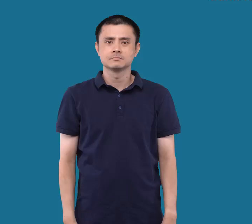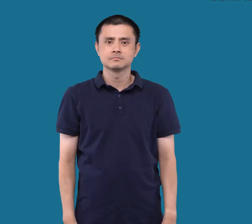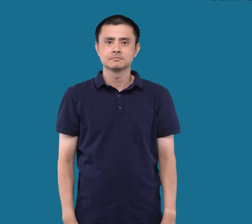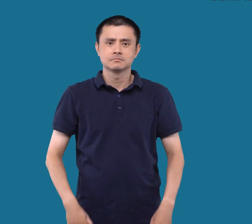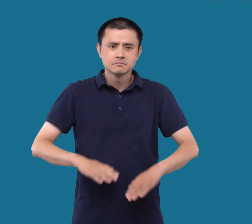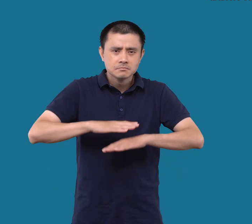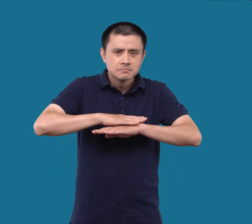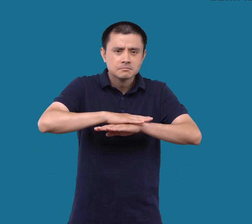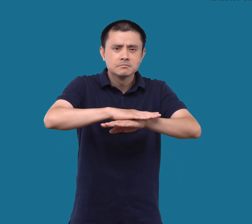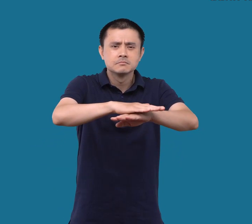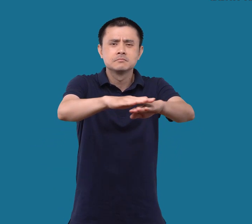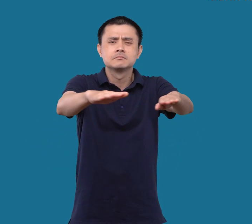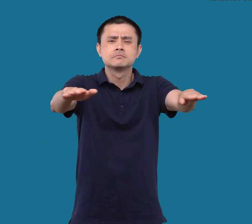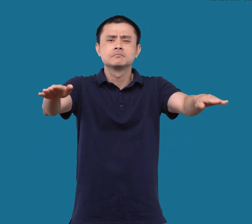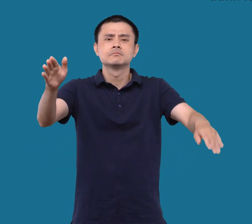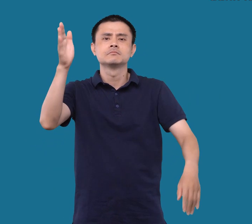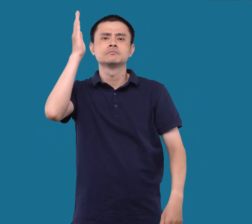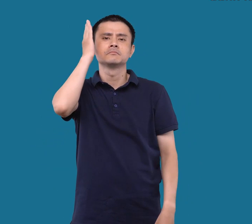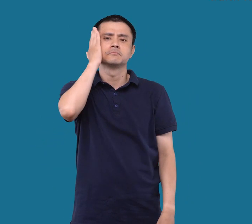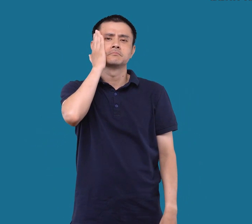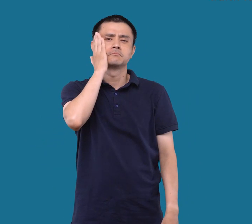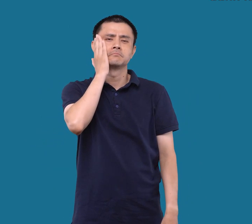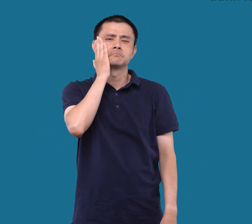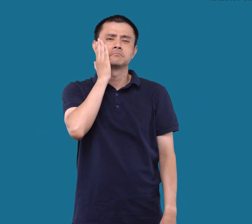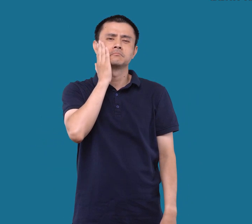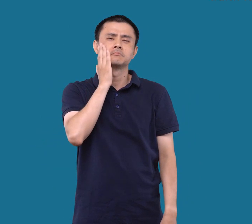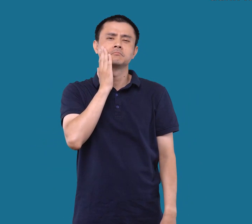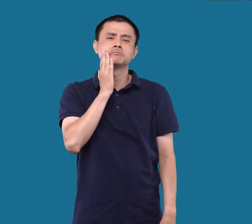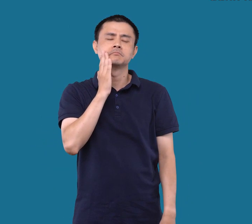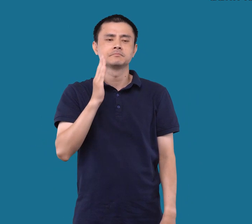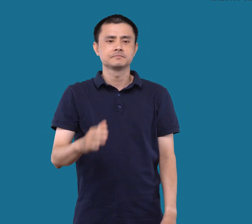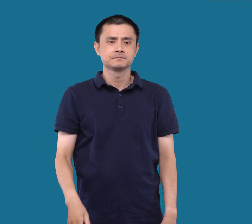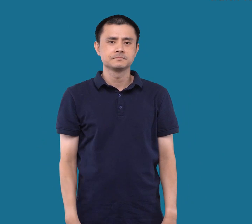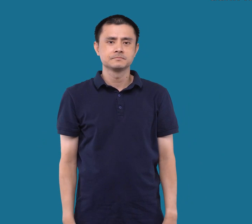danh lam thắng cảnh